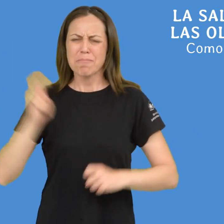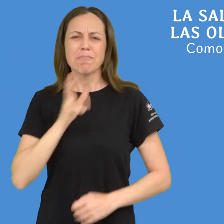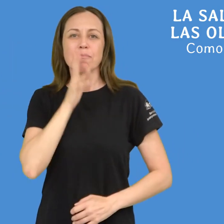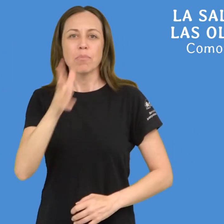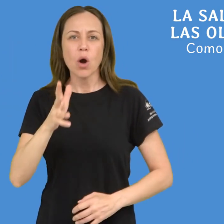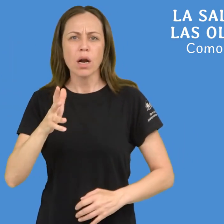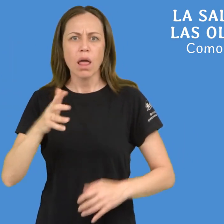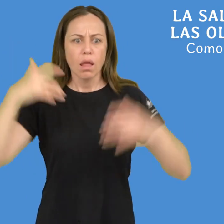motivo